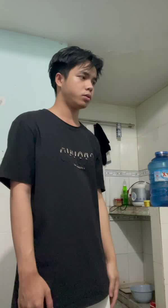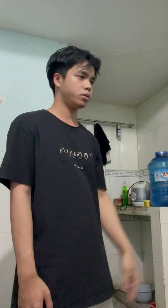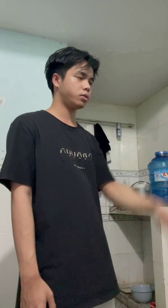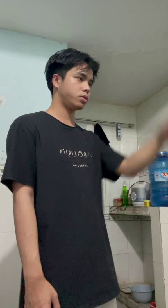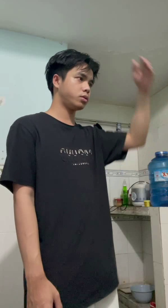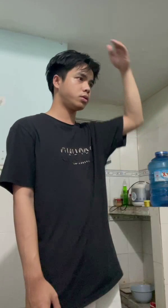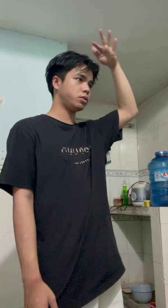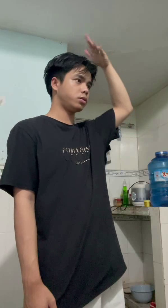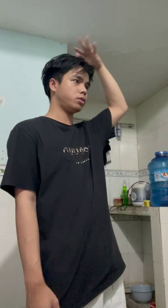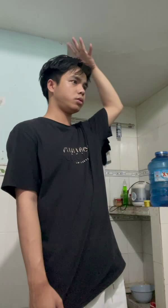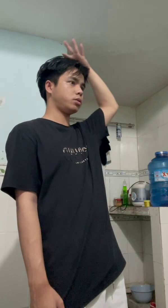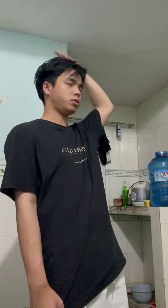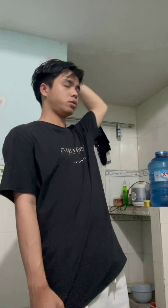vo ly